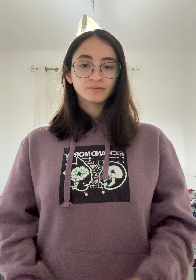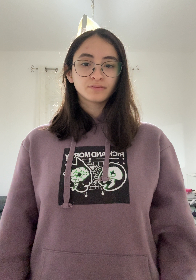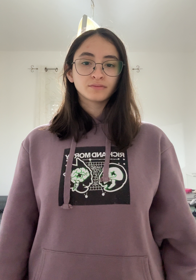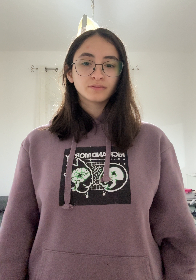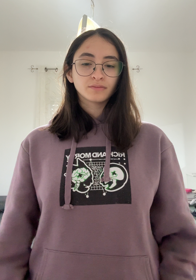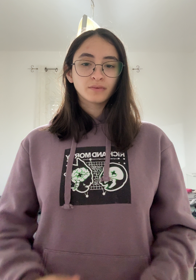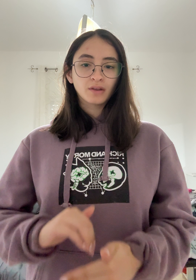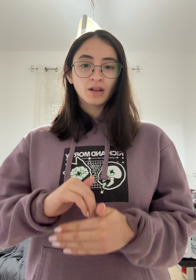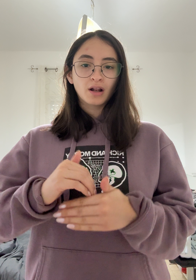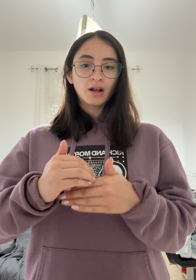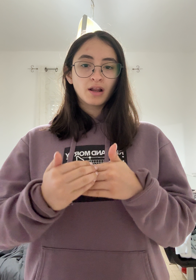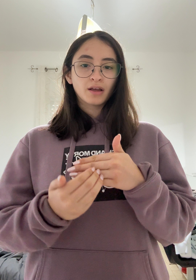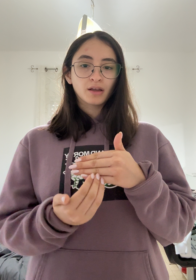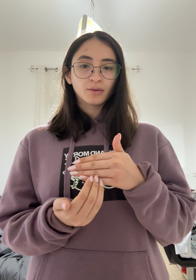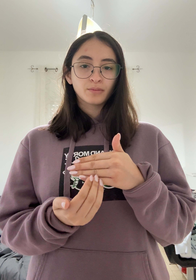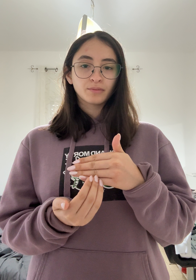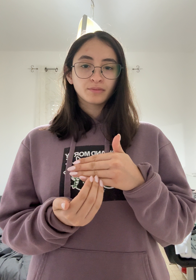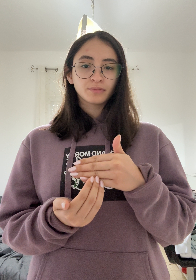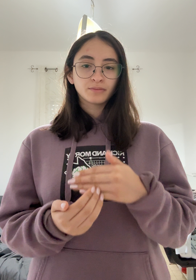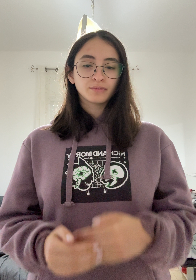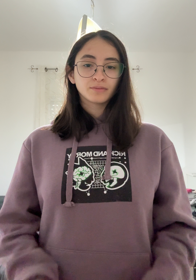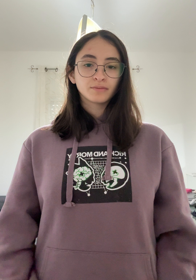לחם